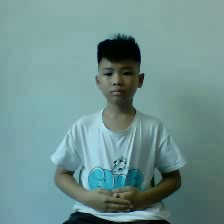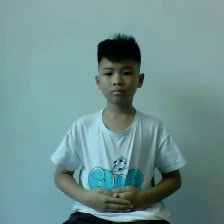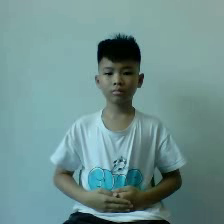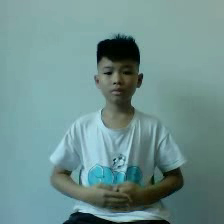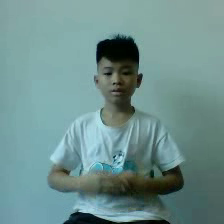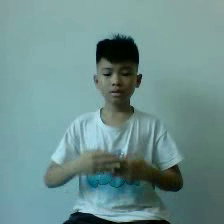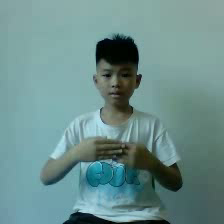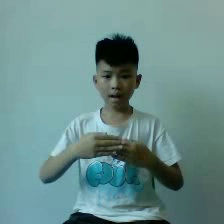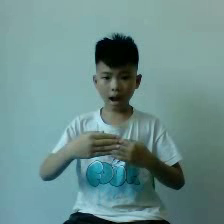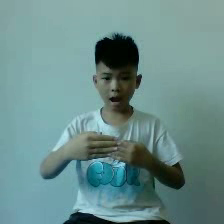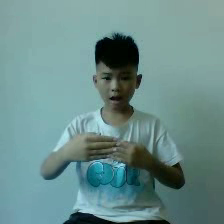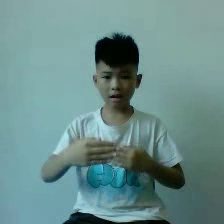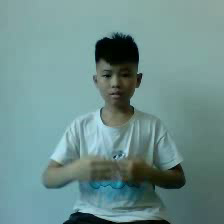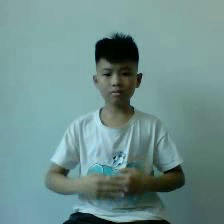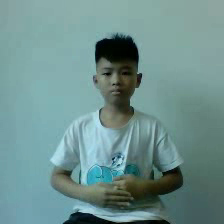Xa